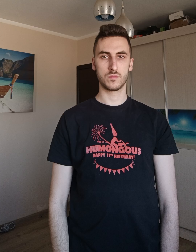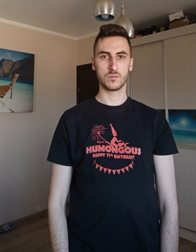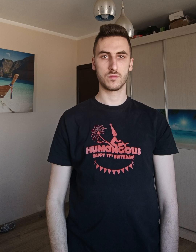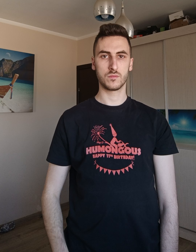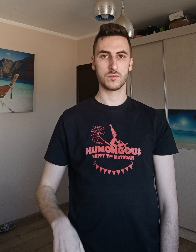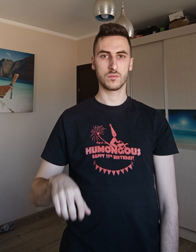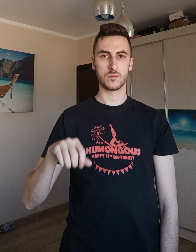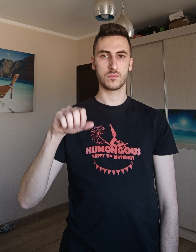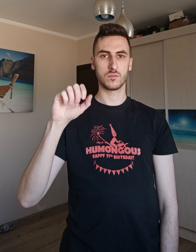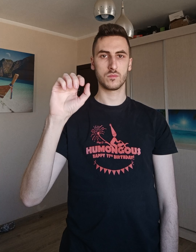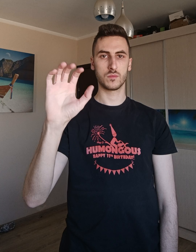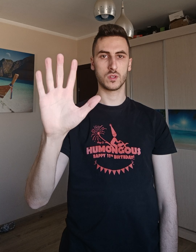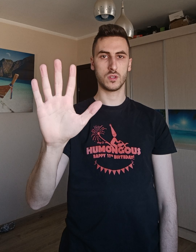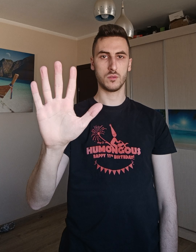חמש